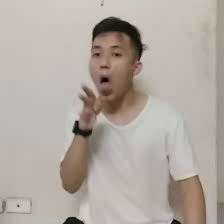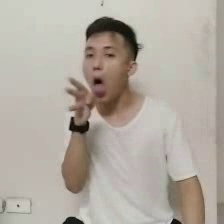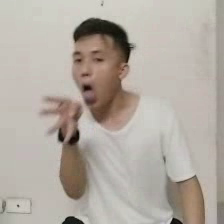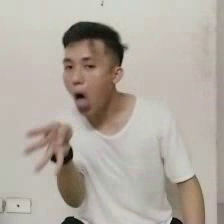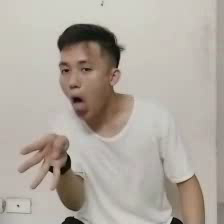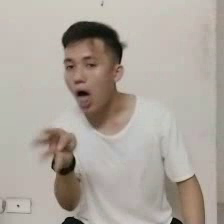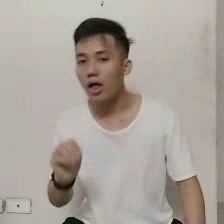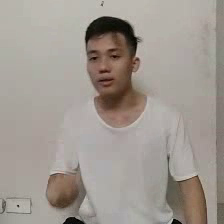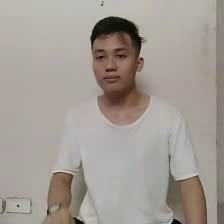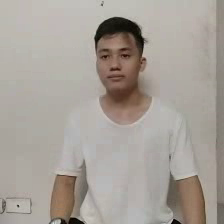Nôn ói